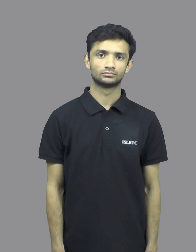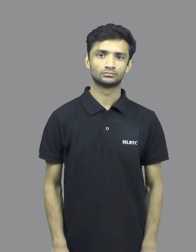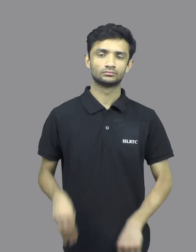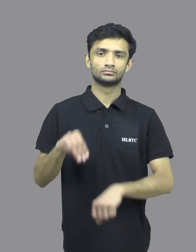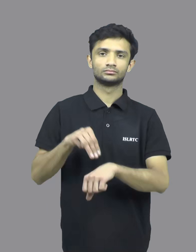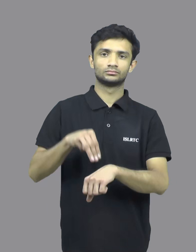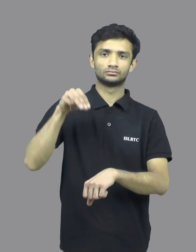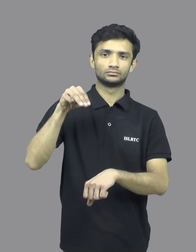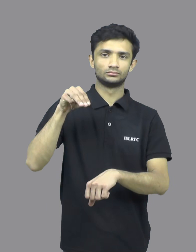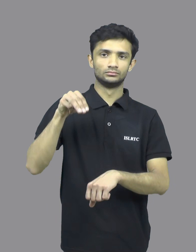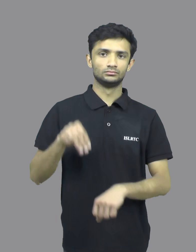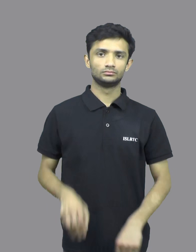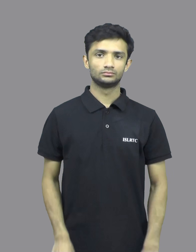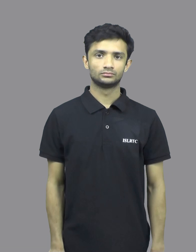Mali